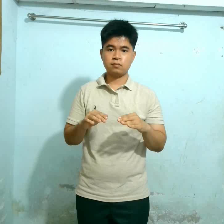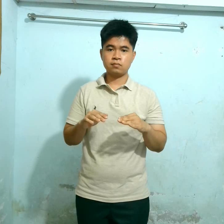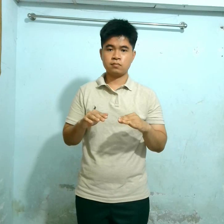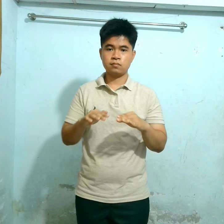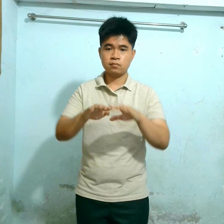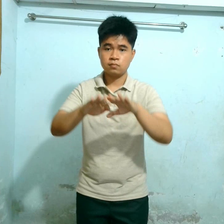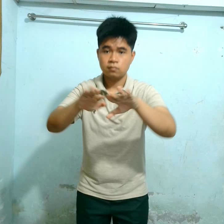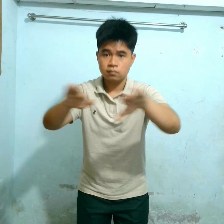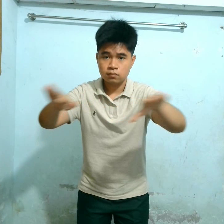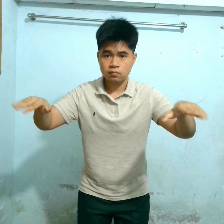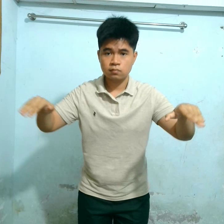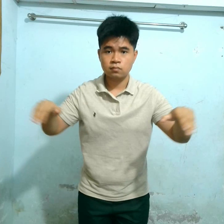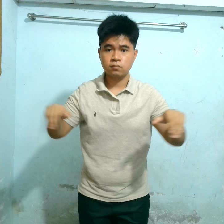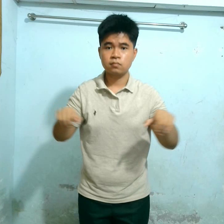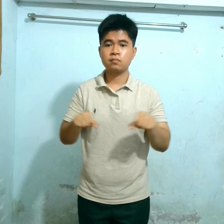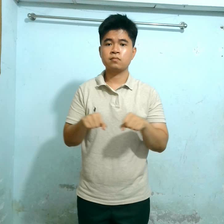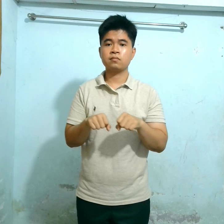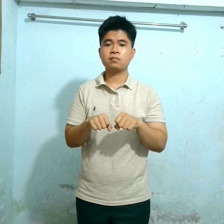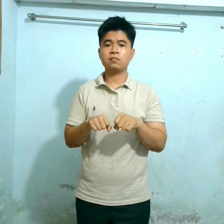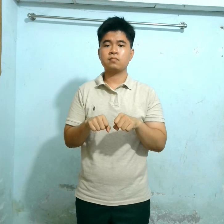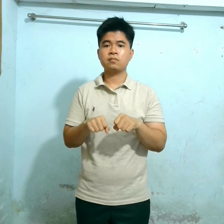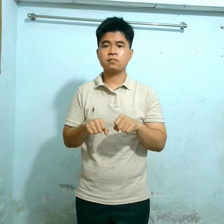boi